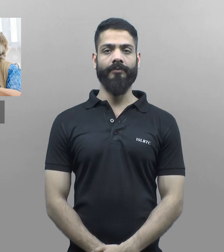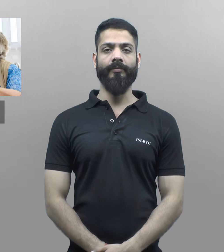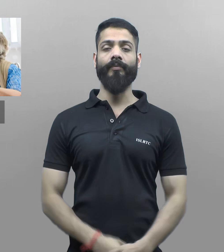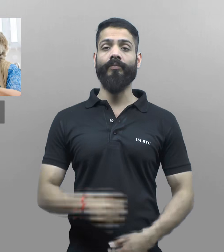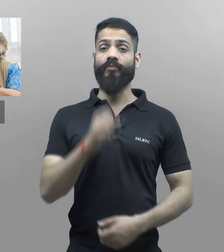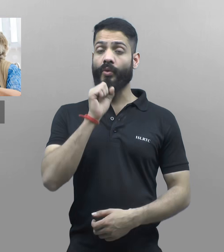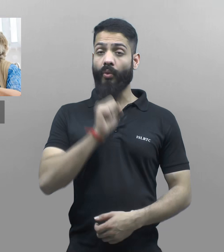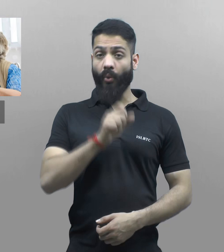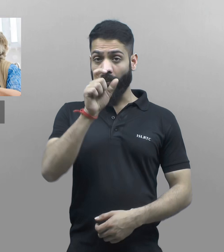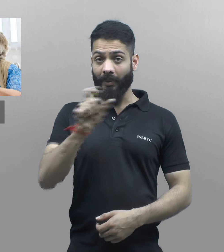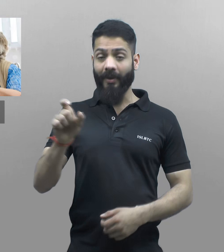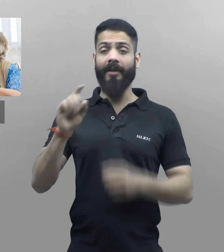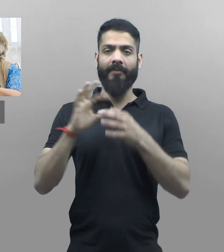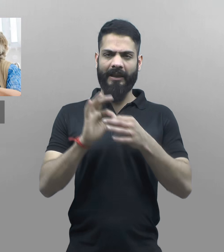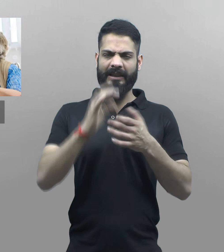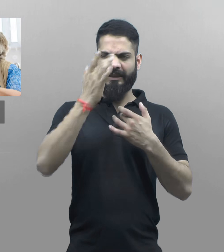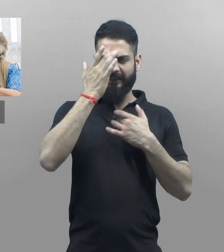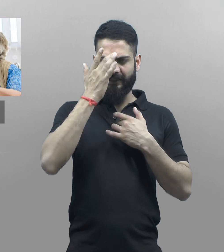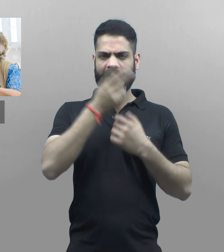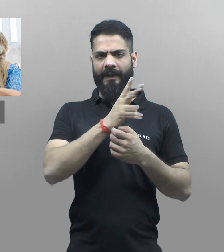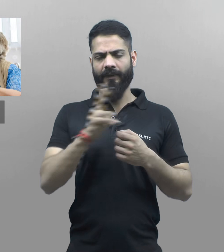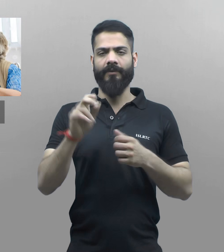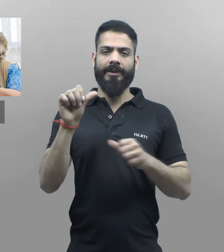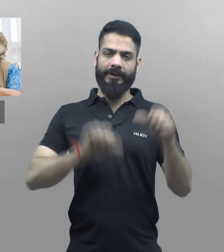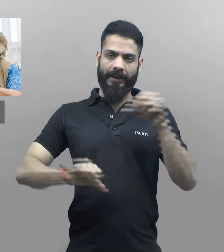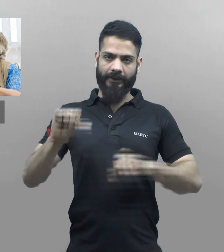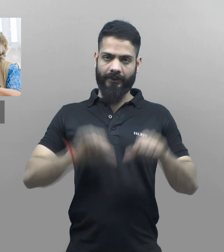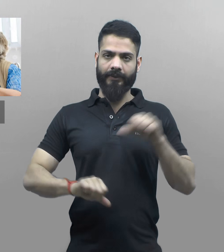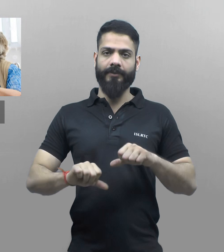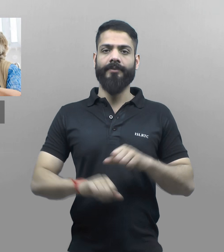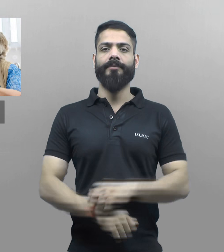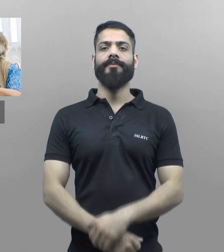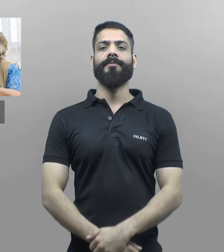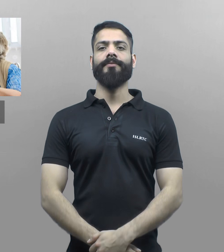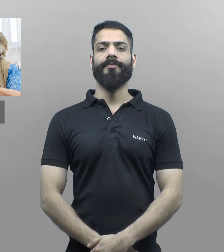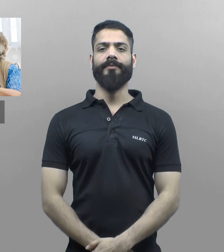Gerontology